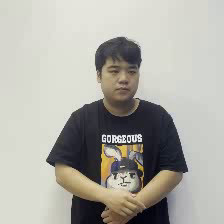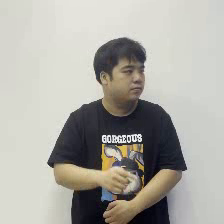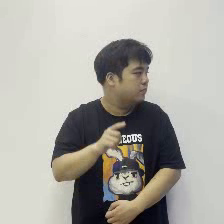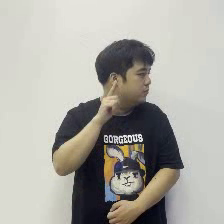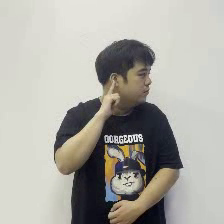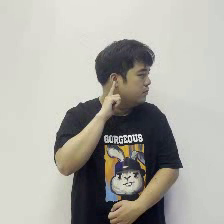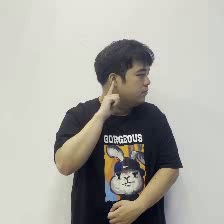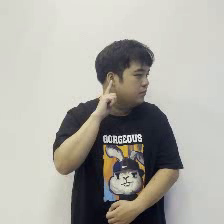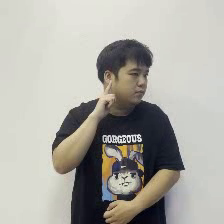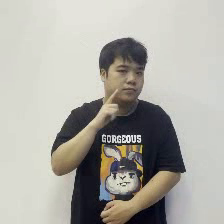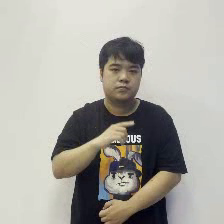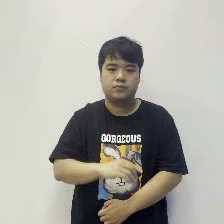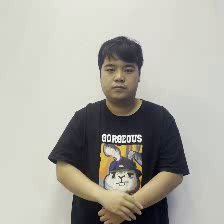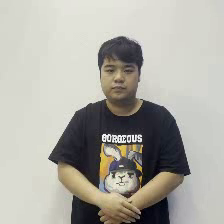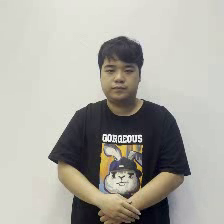Nghe